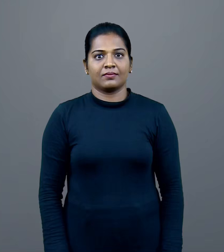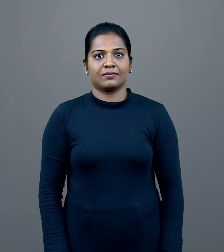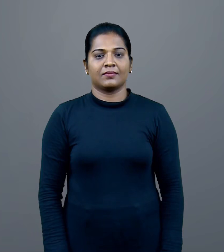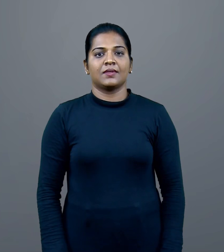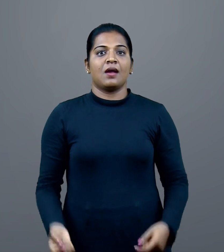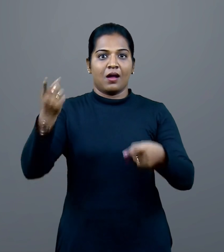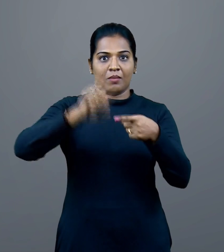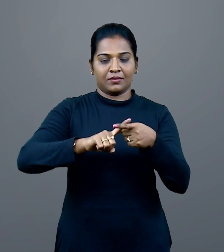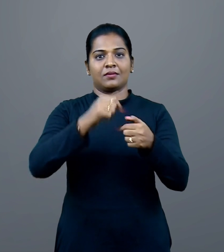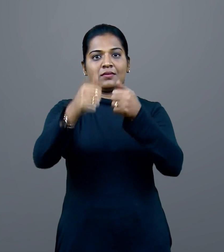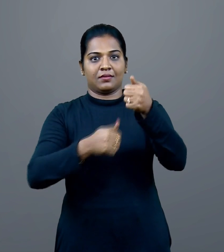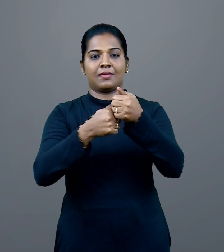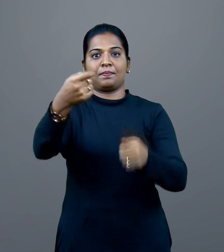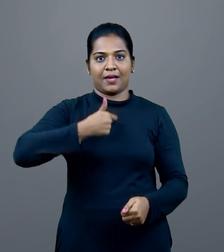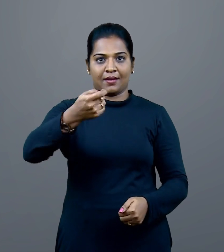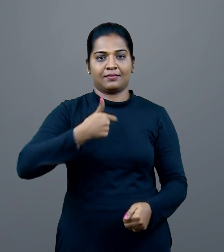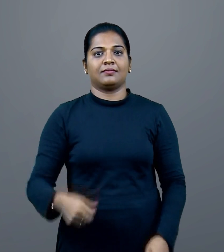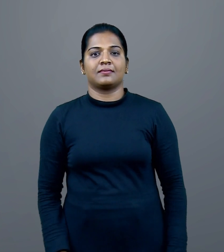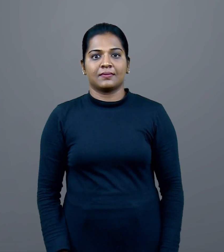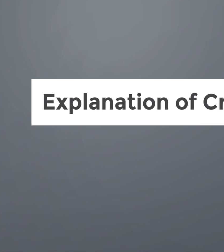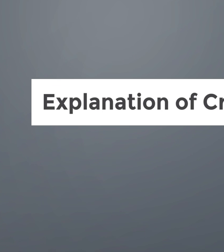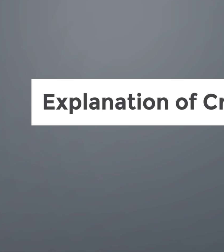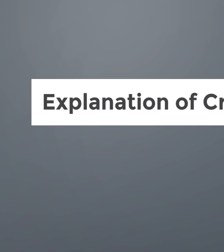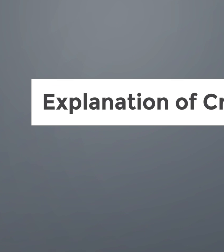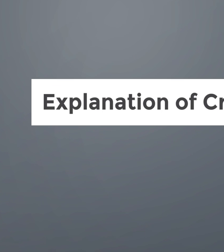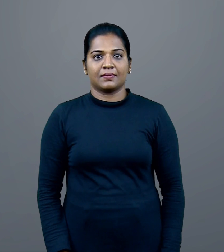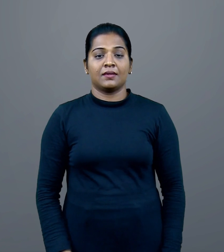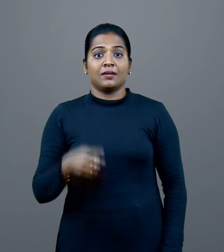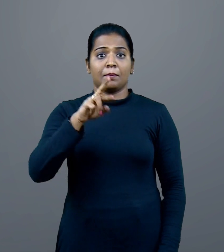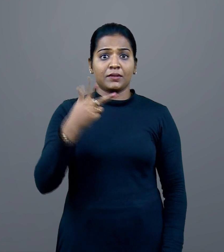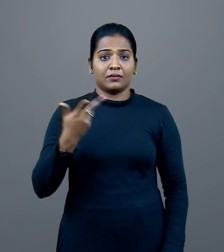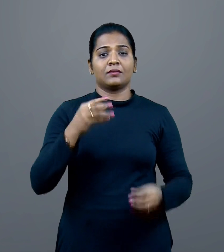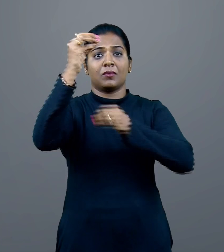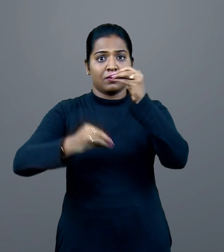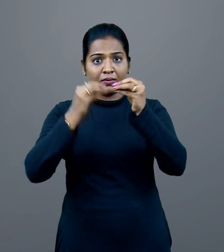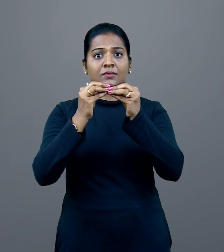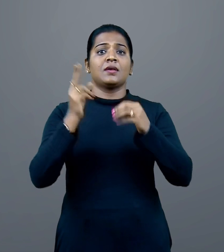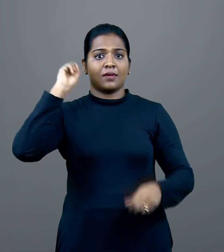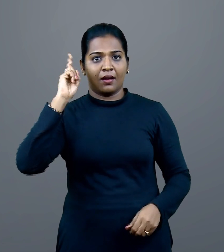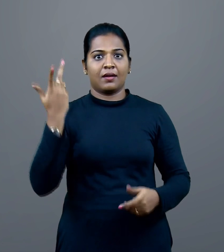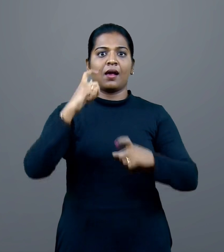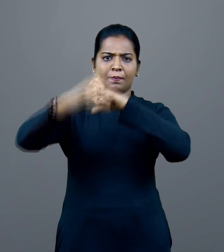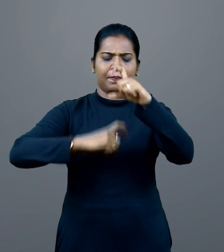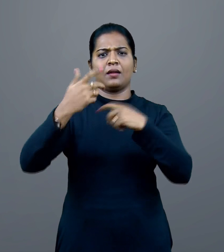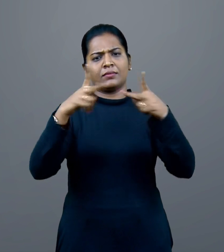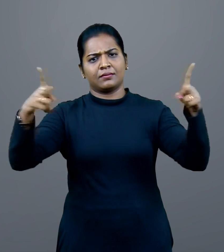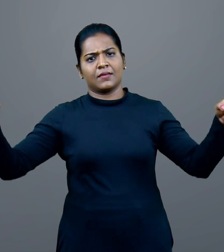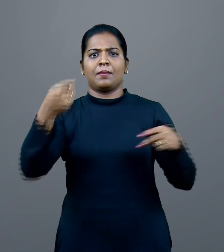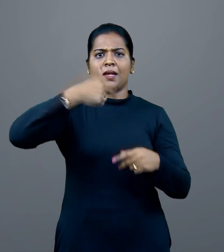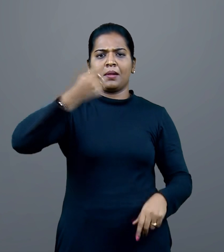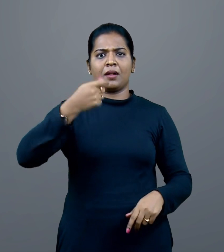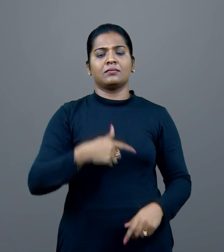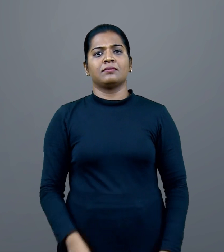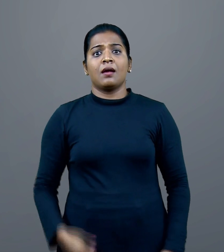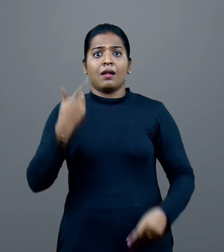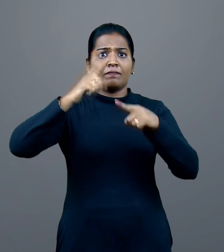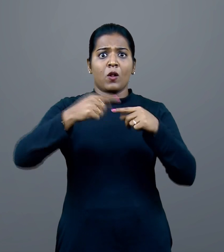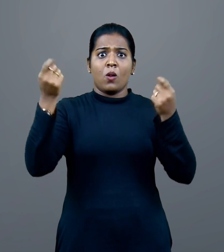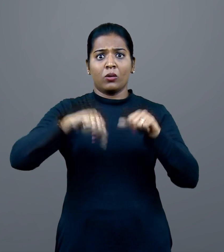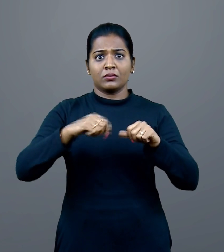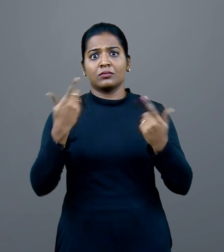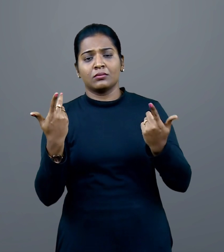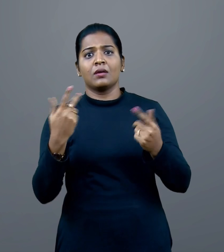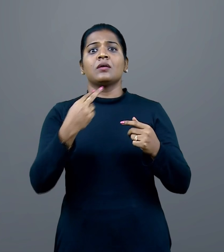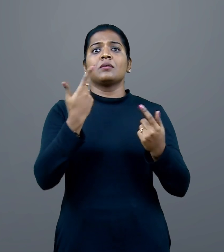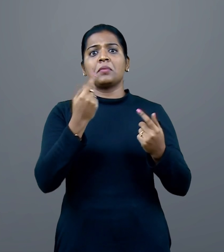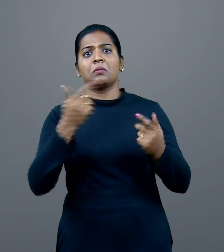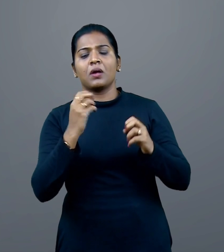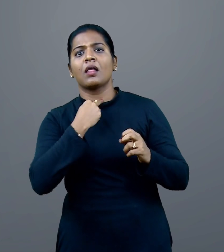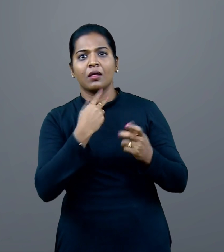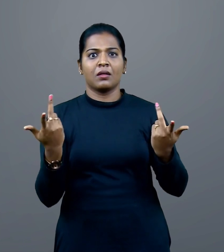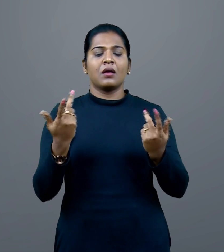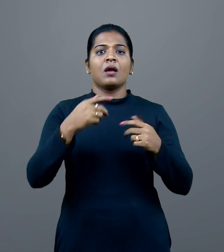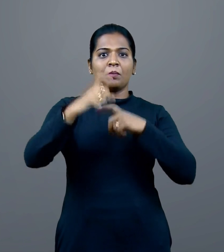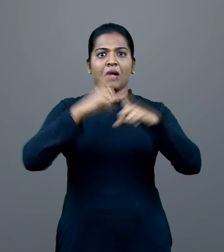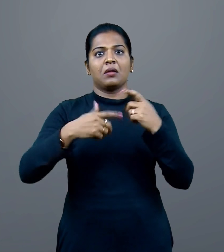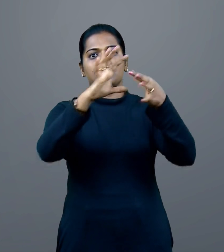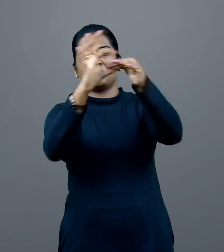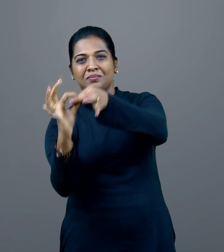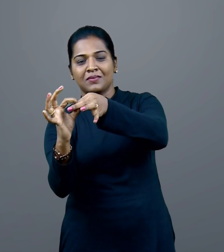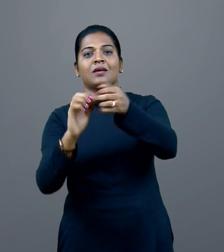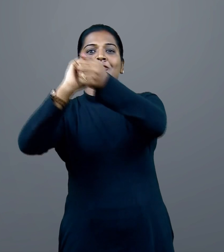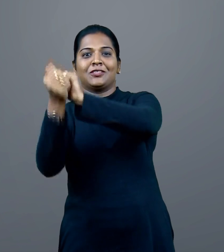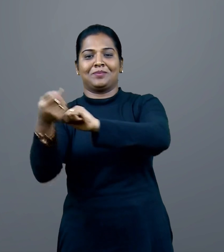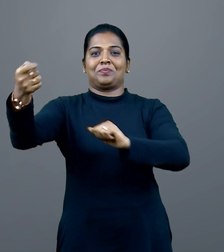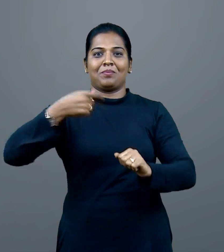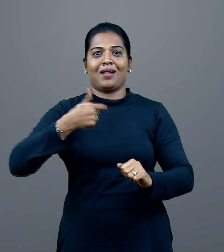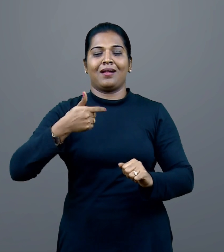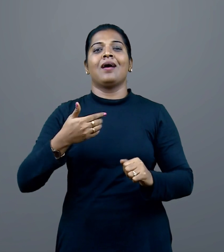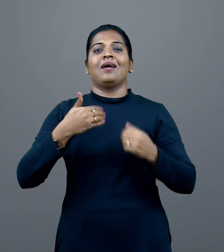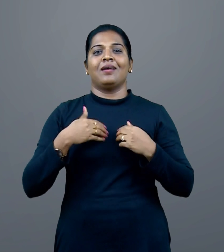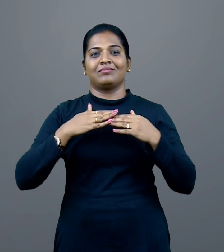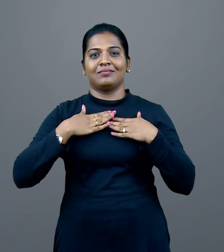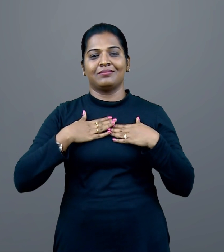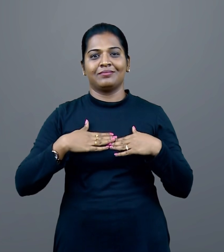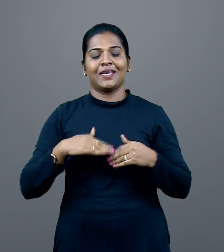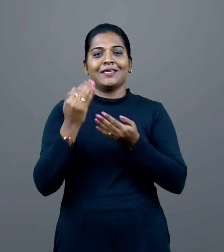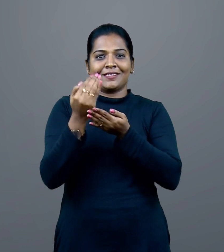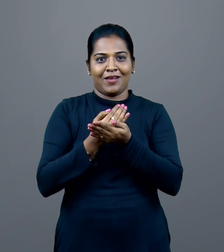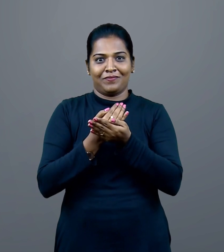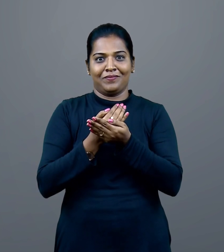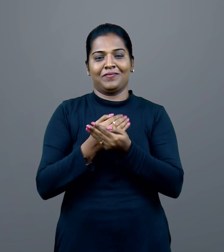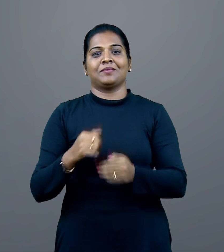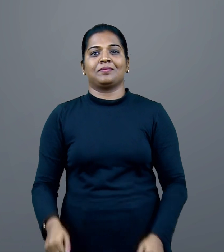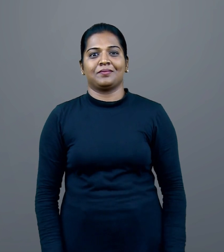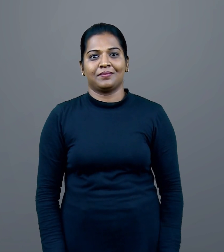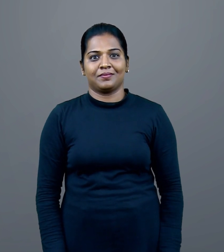Credit default swap